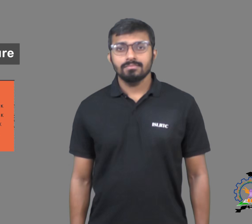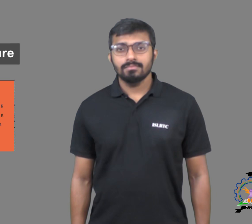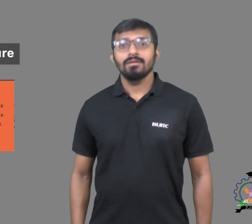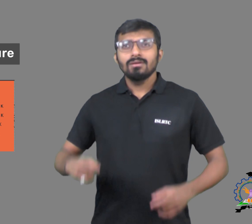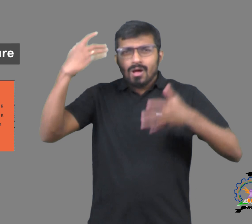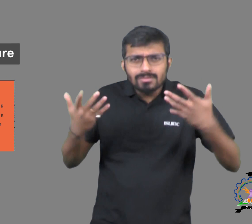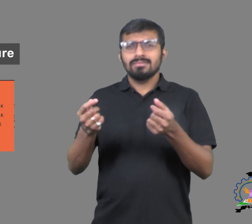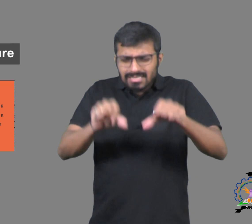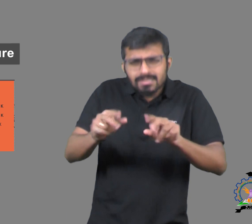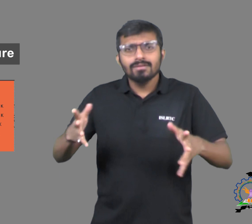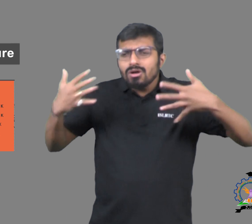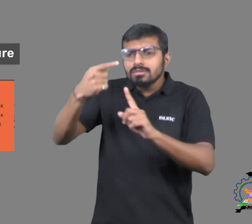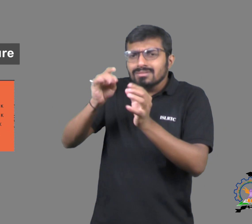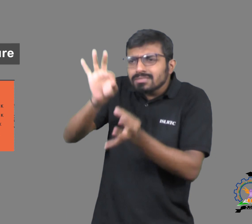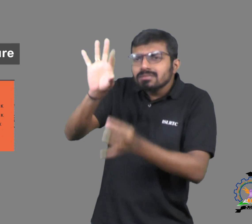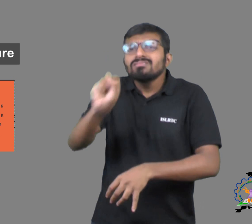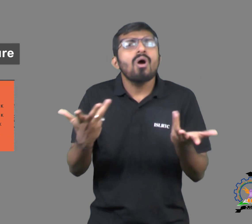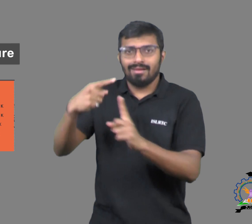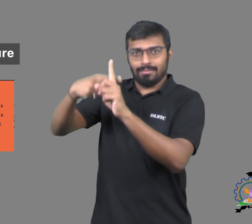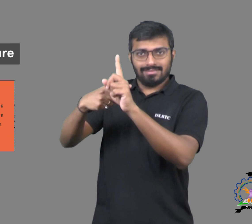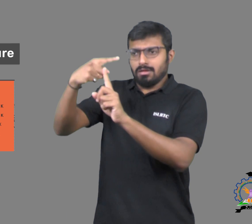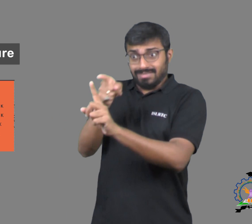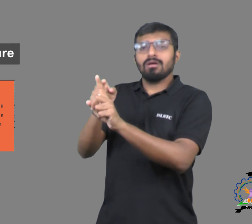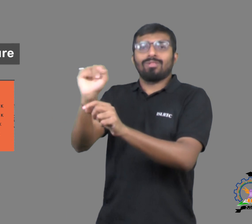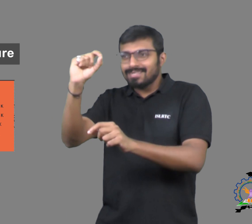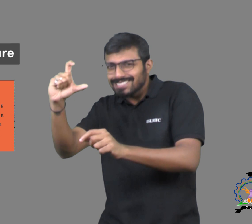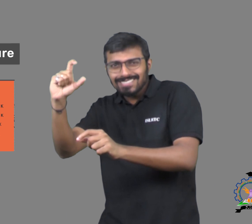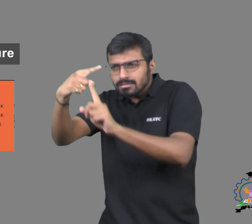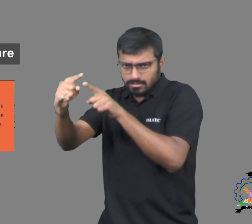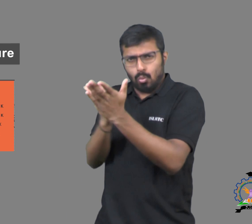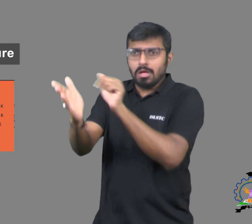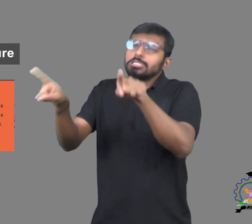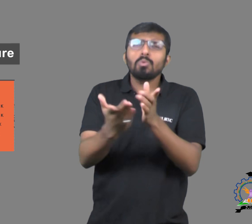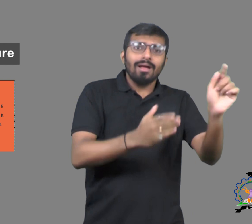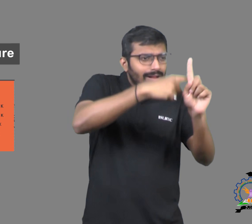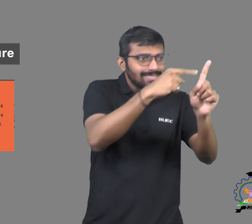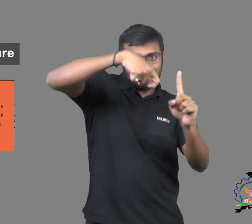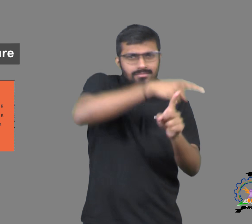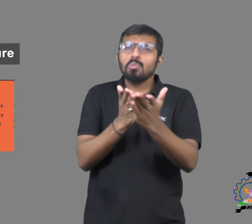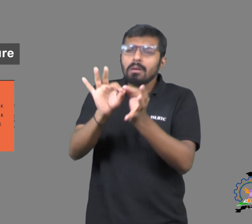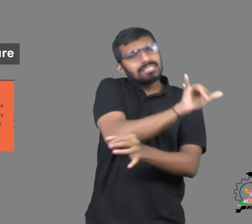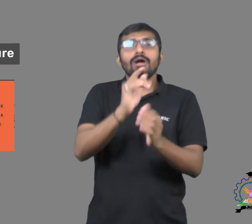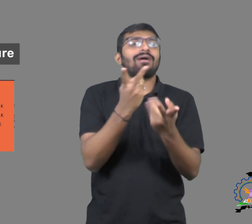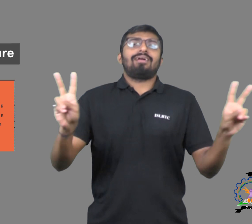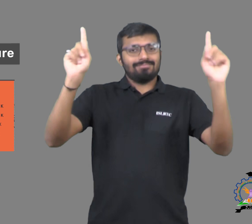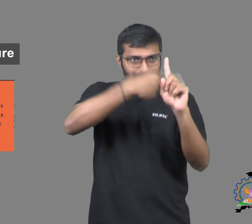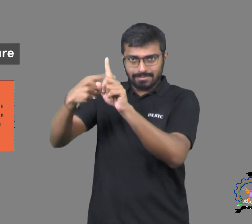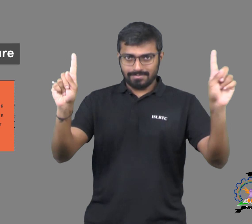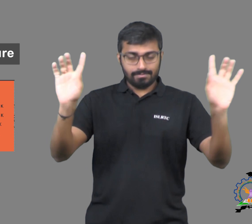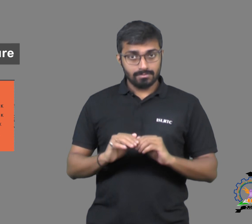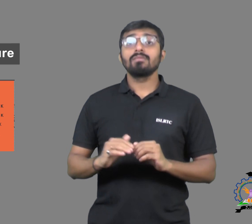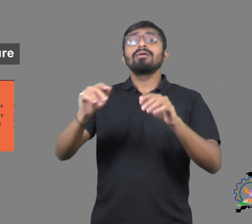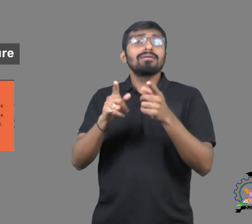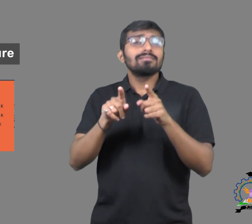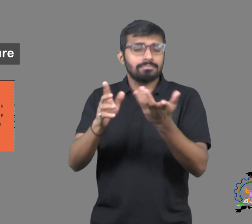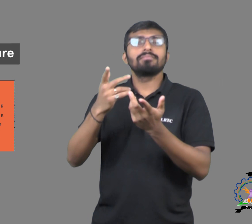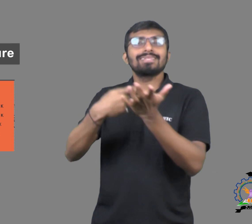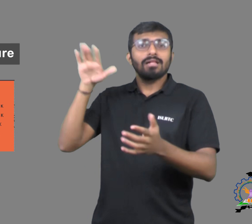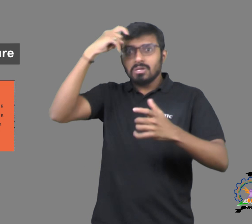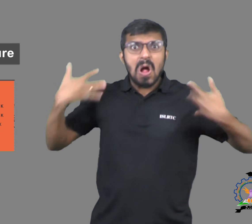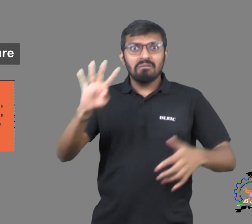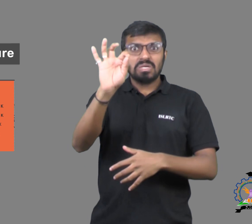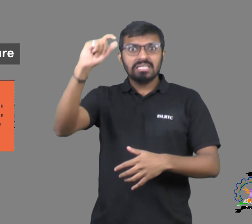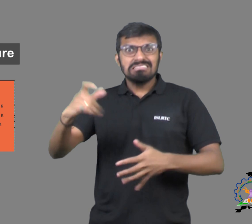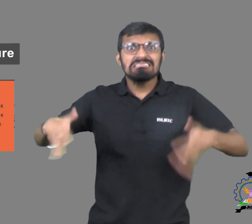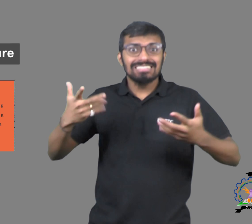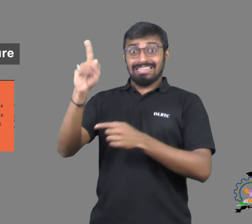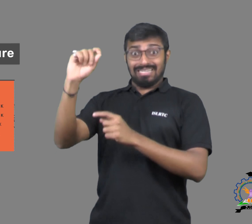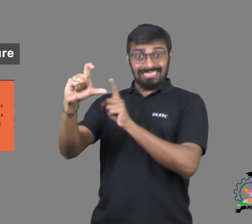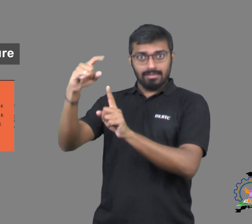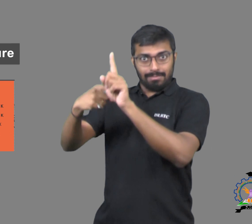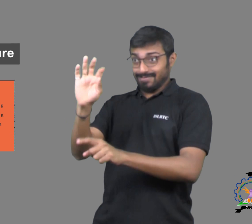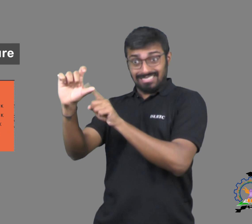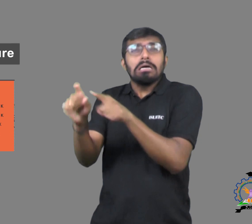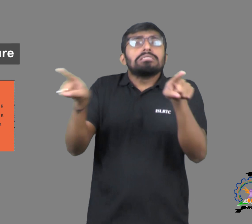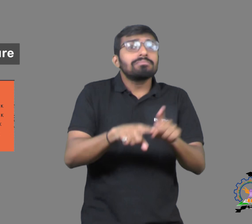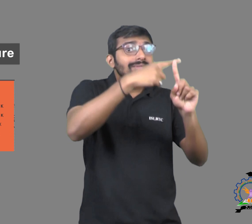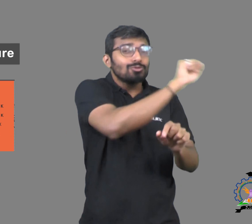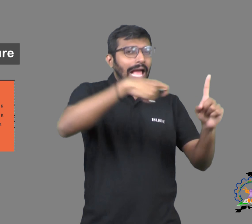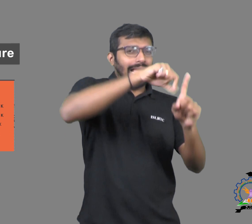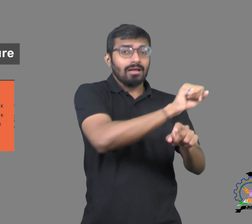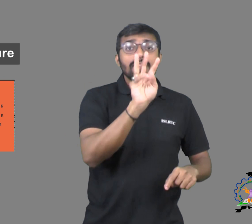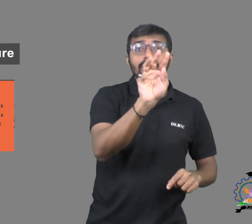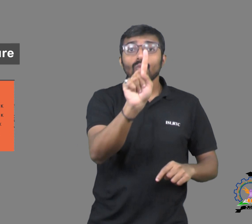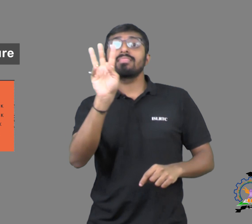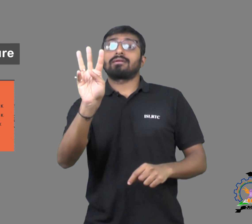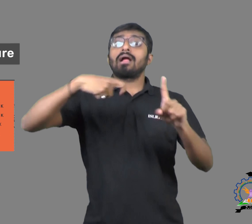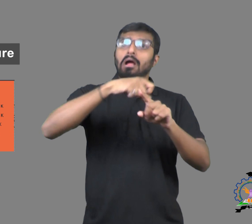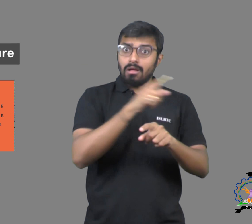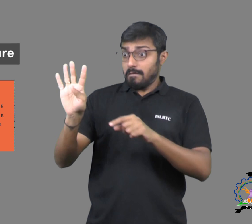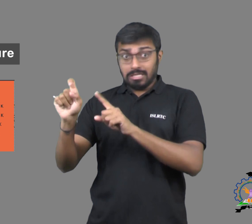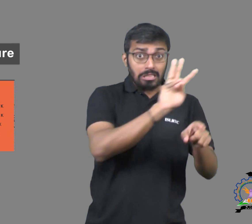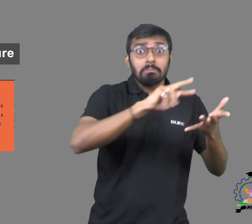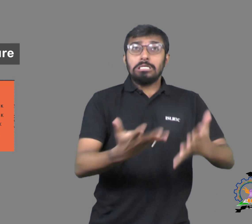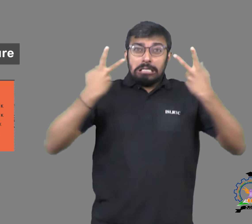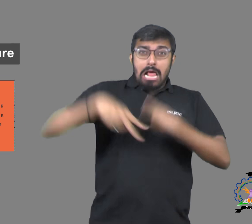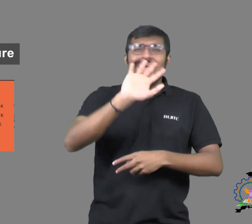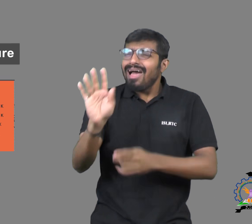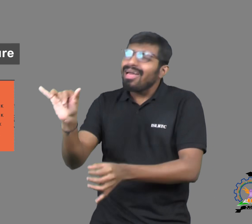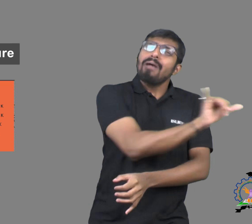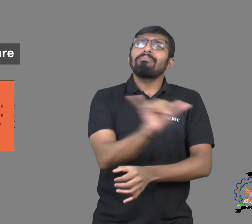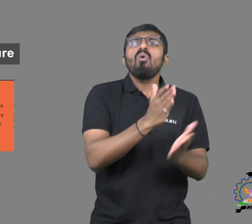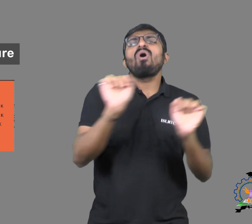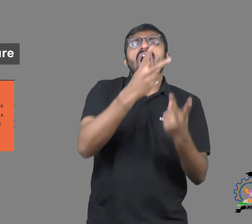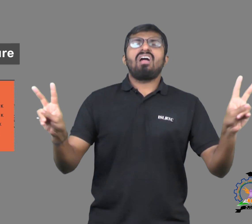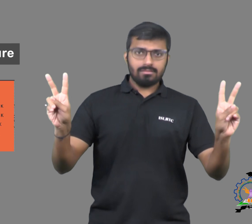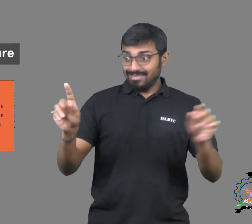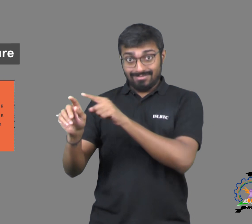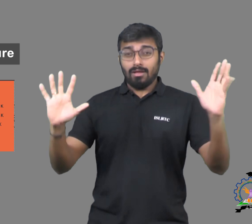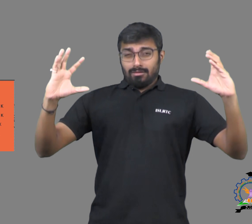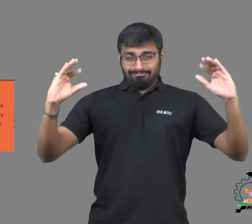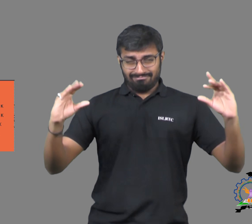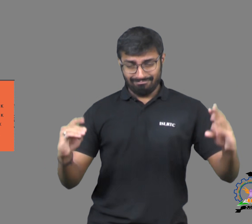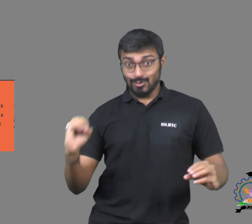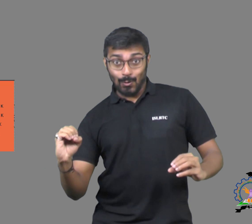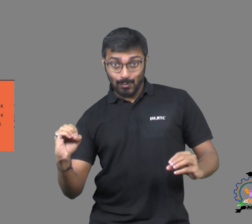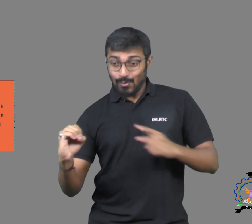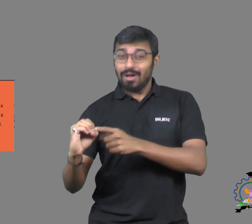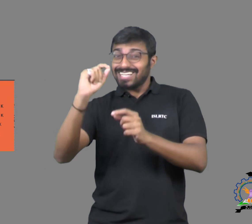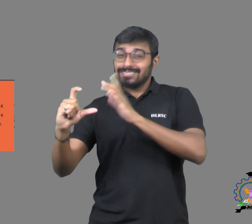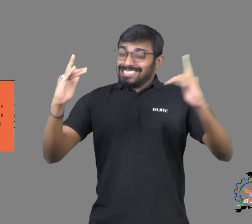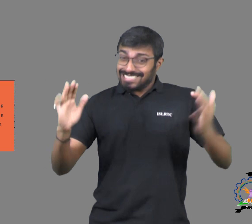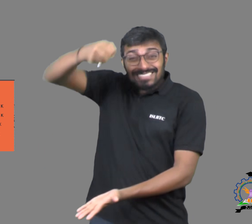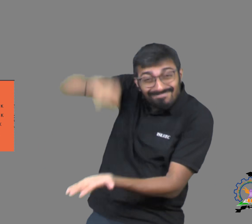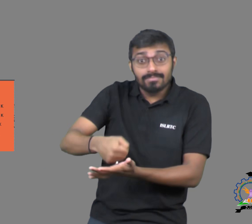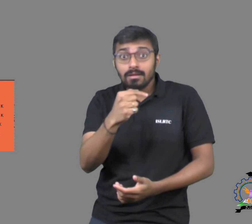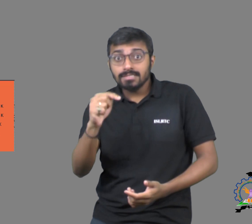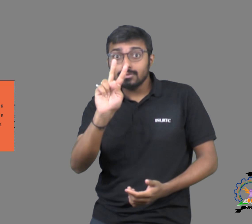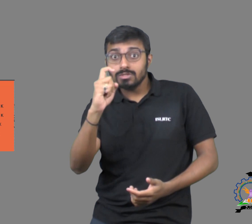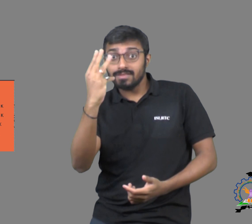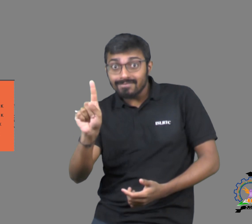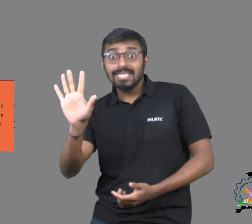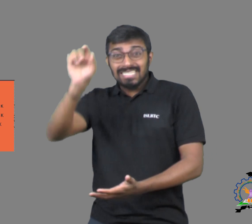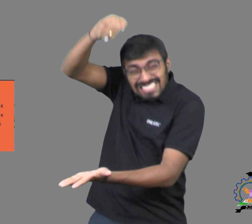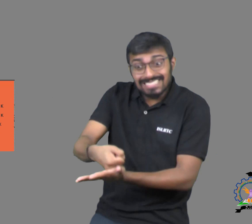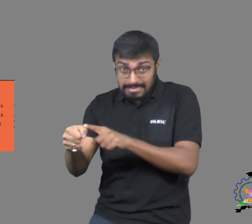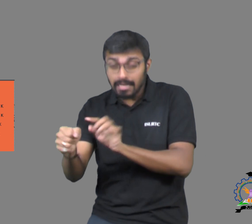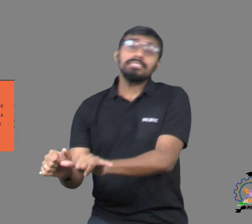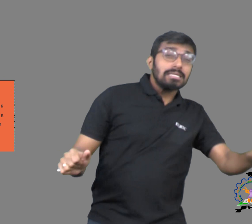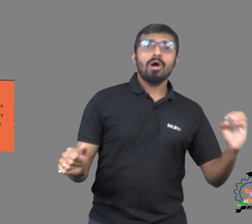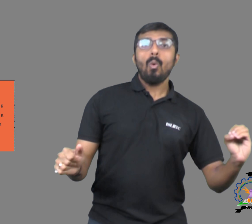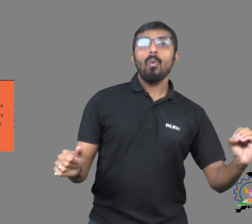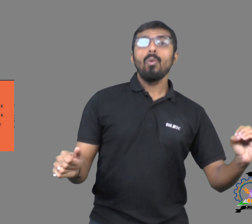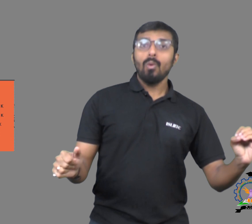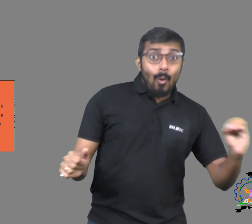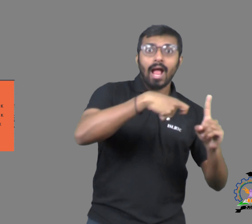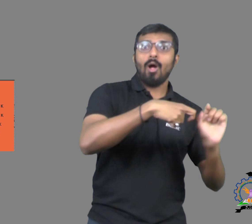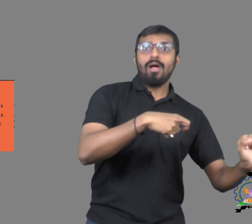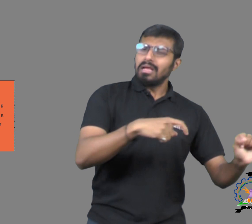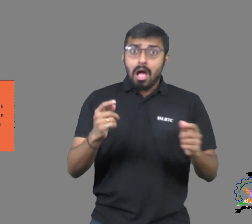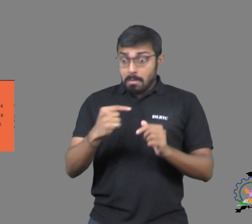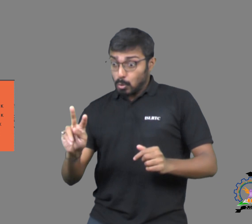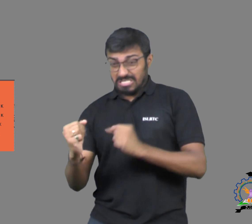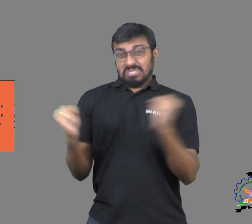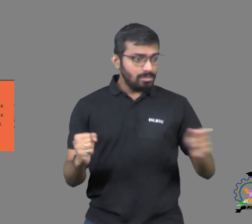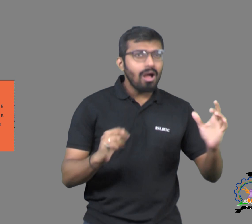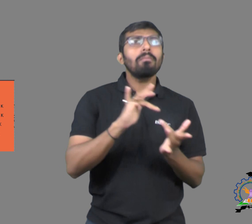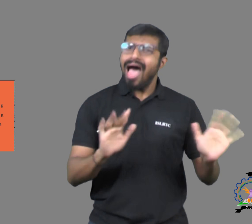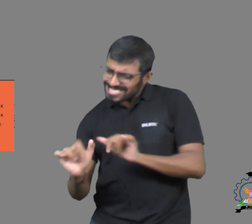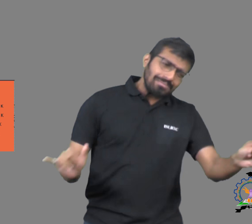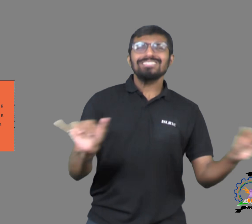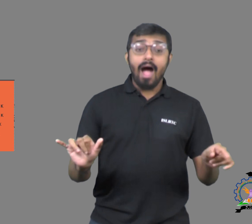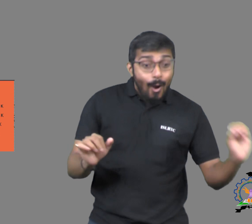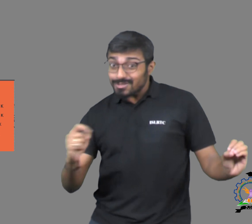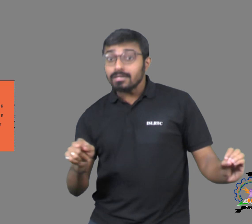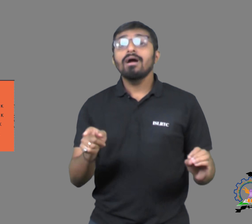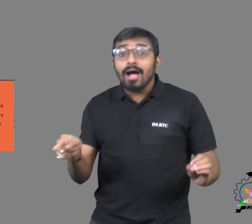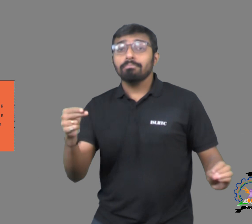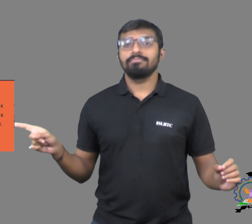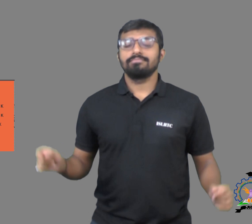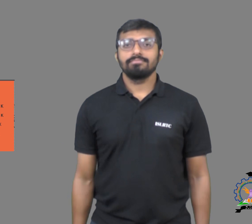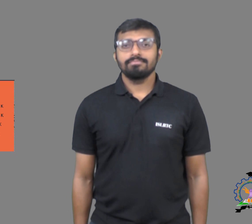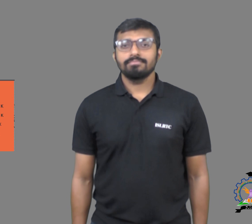Absolute Temperature & Absolute zero